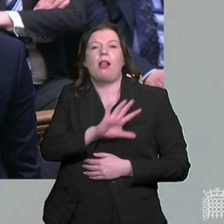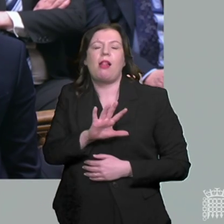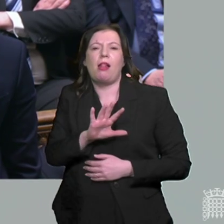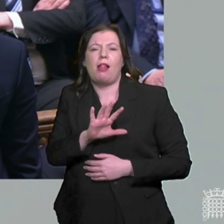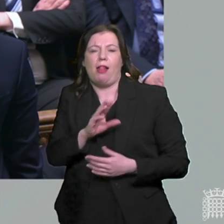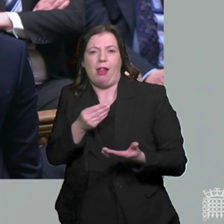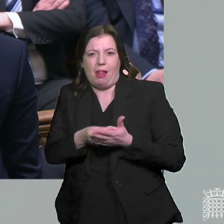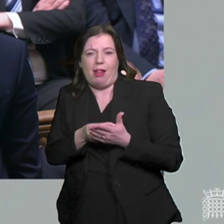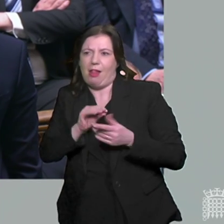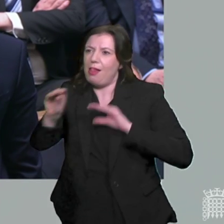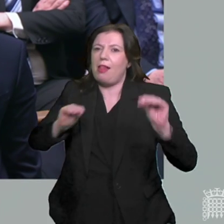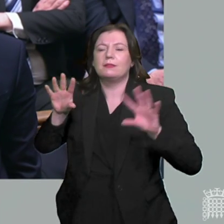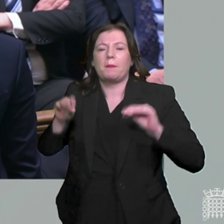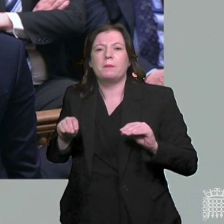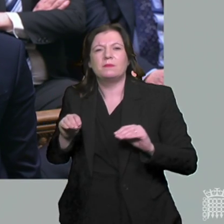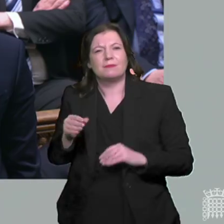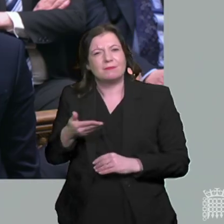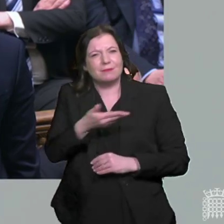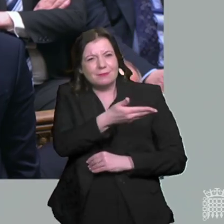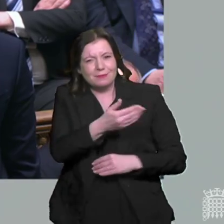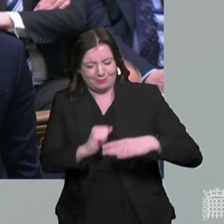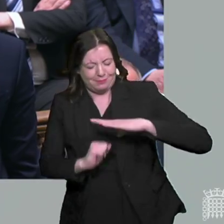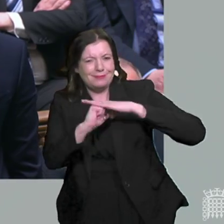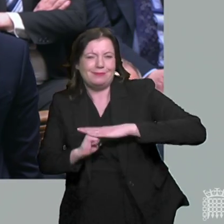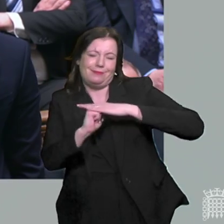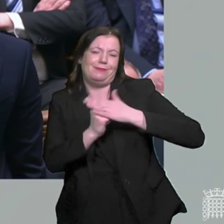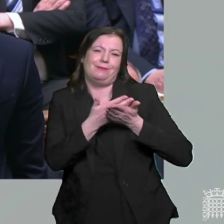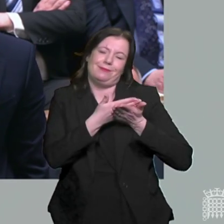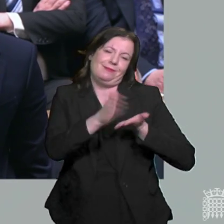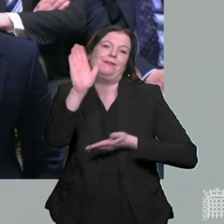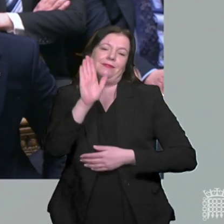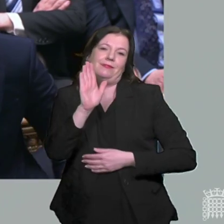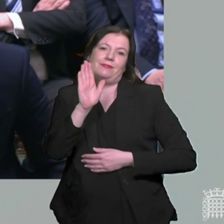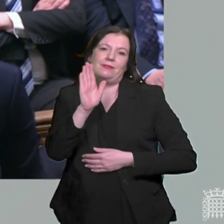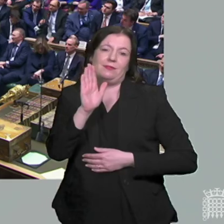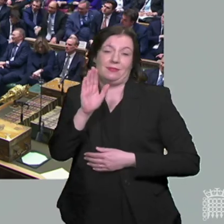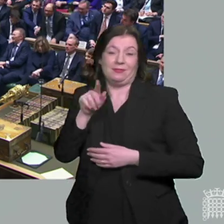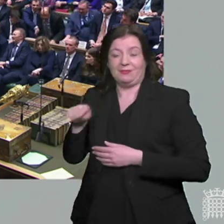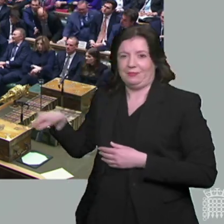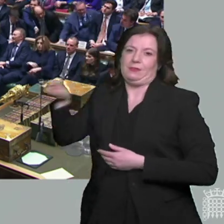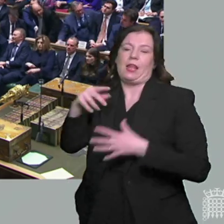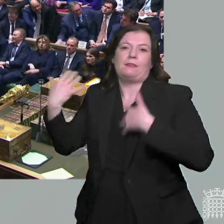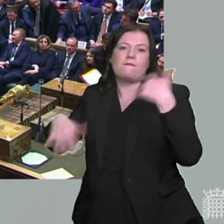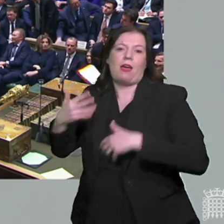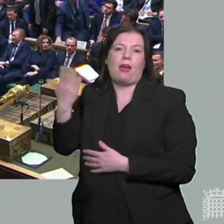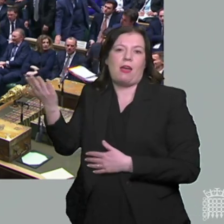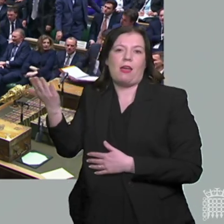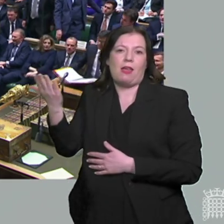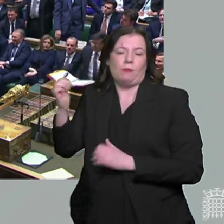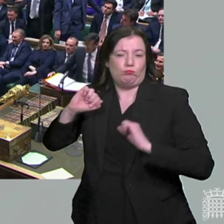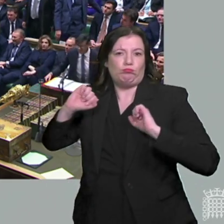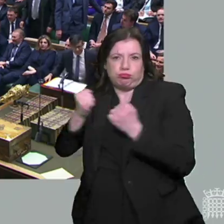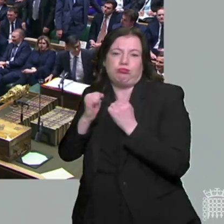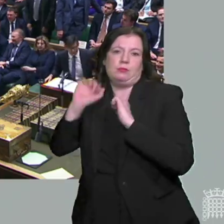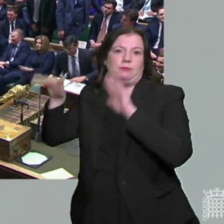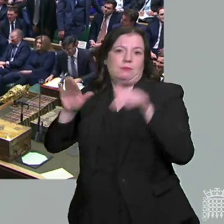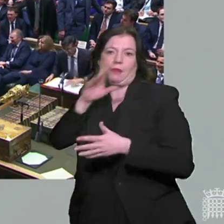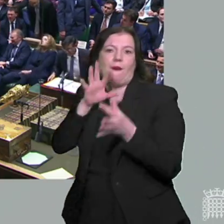Is it not the case that the Tories are not freezing energy bills; they are looking to freeze households?